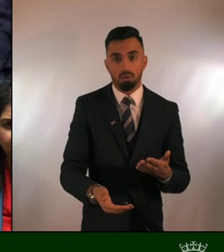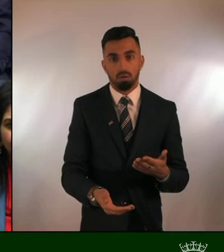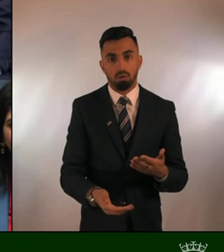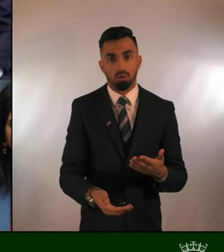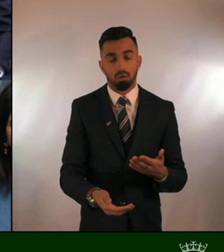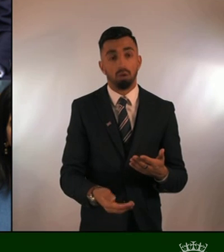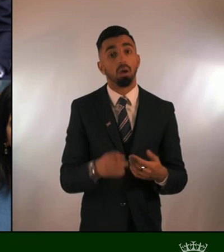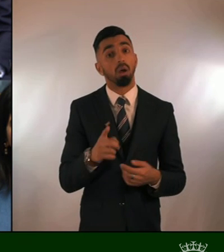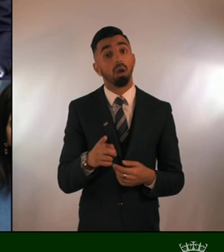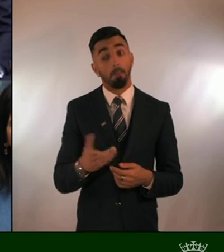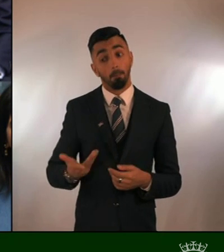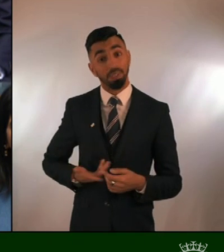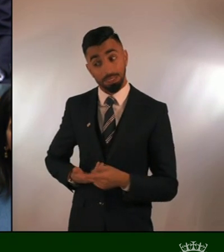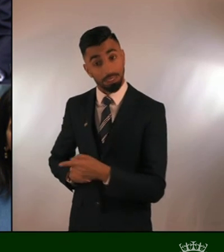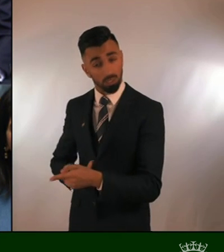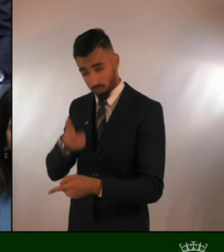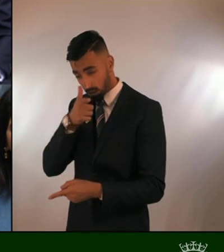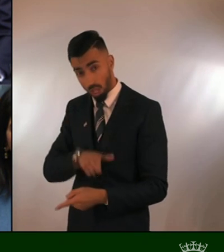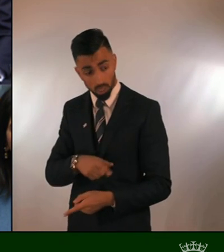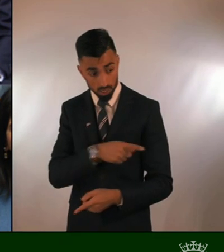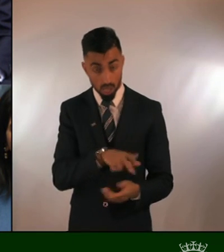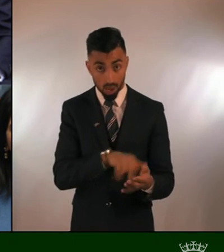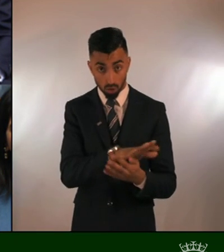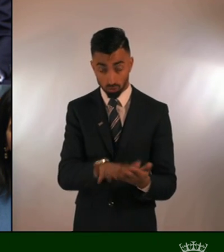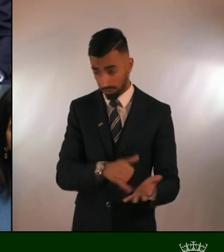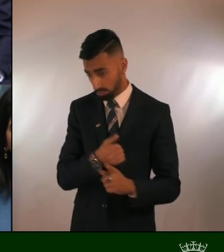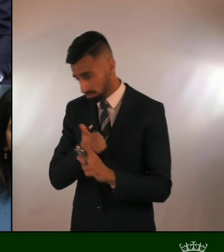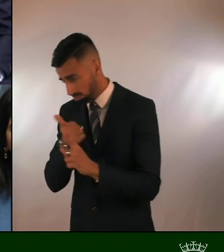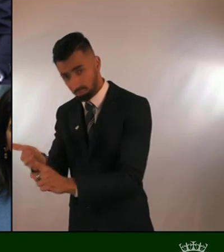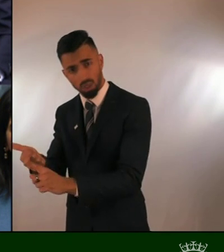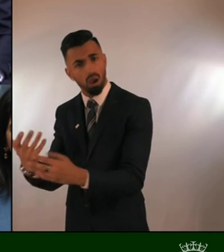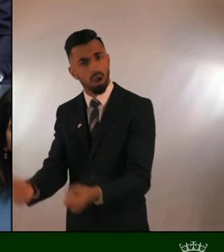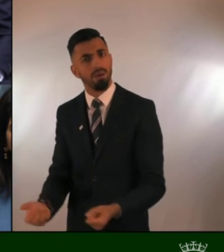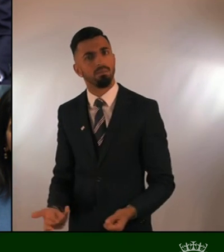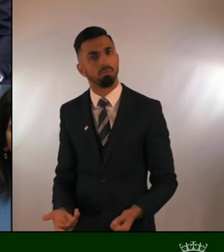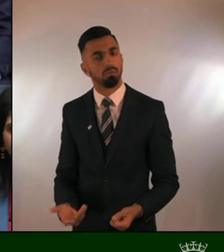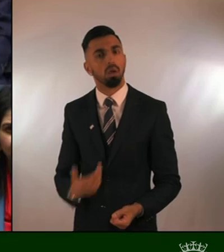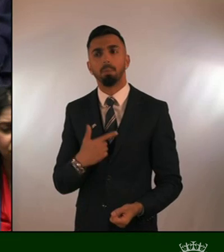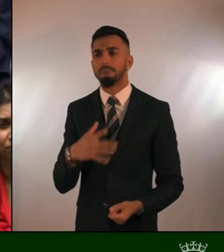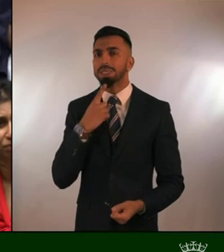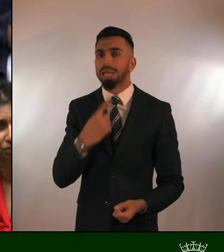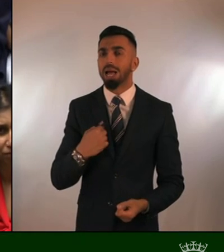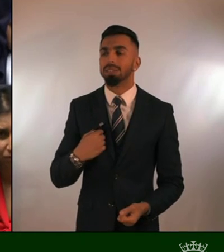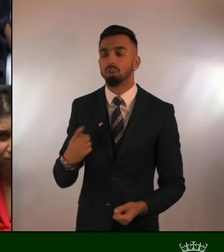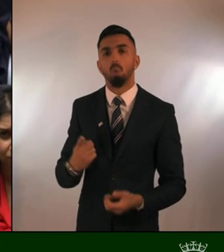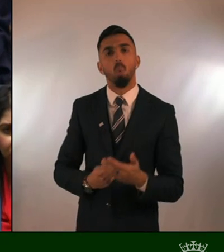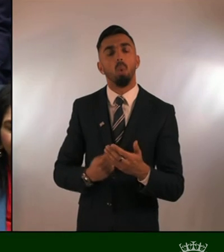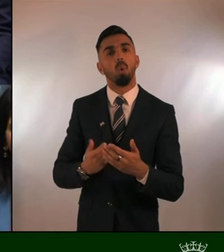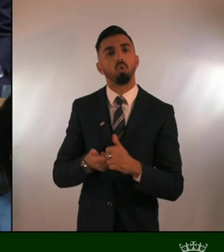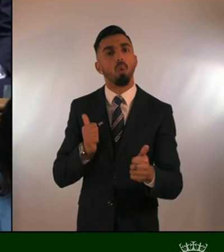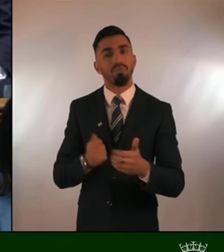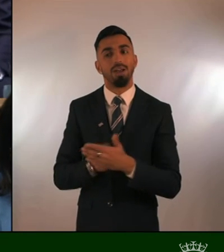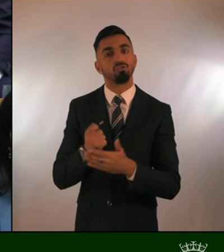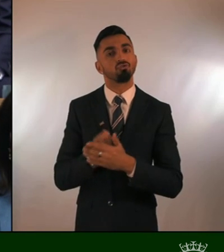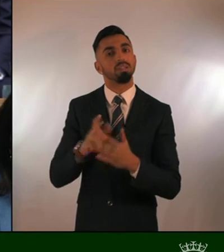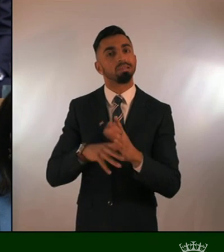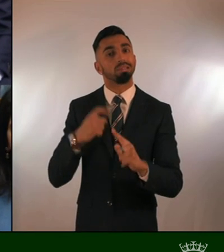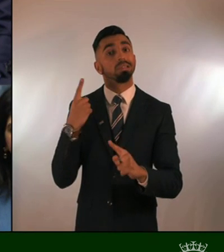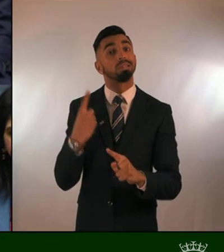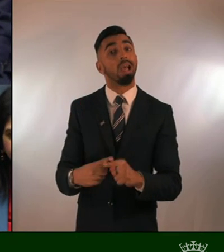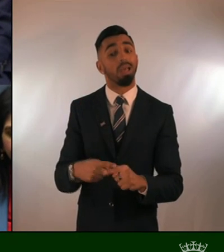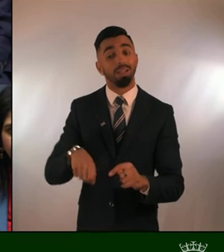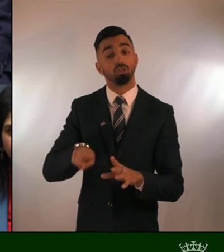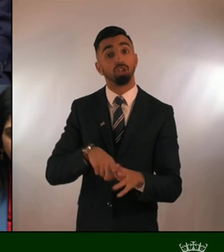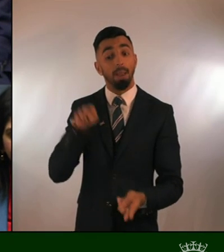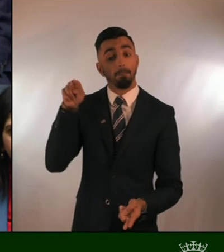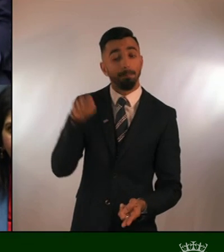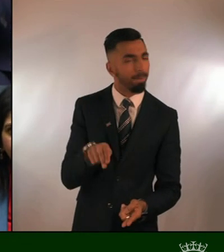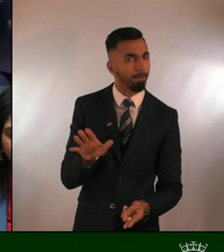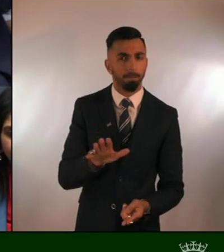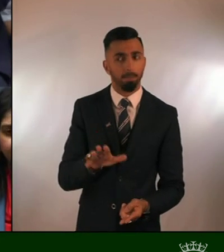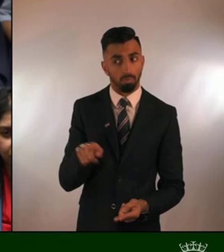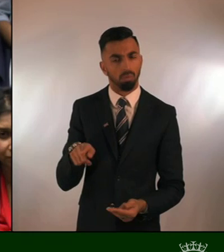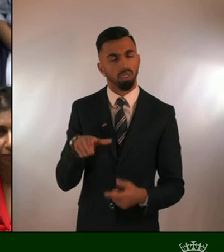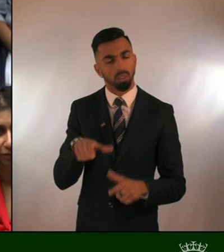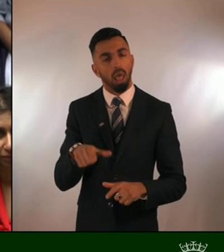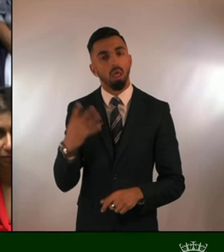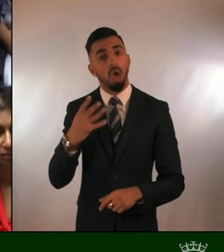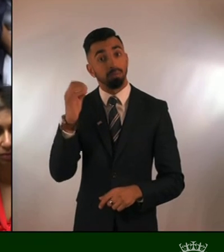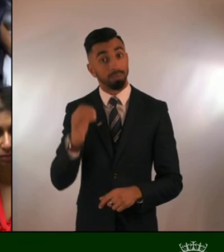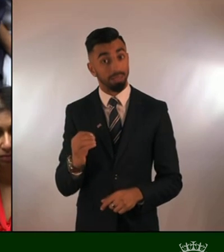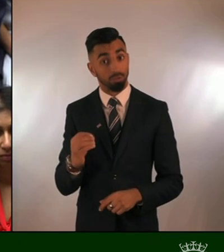Business benefits from our NHS. So, as promised in our manifesto, the corporation tax rate will not be cut this year but will remain at 19%—still the lowest rate in the G20.